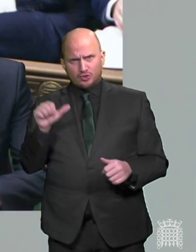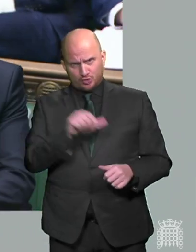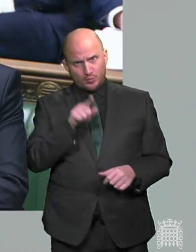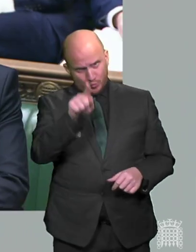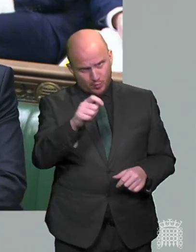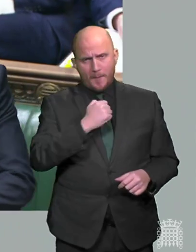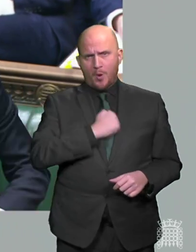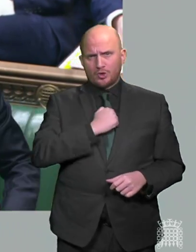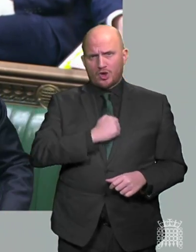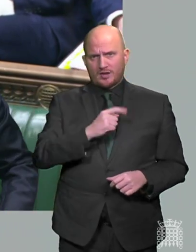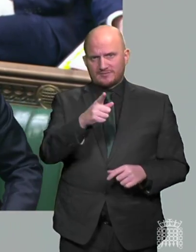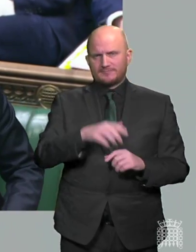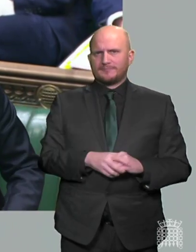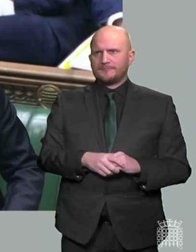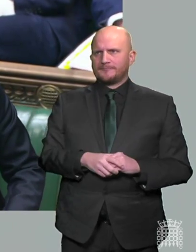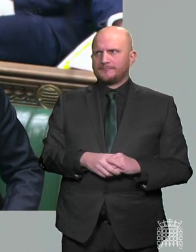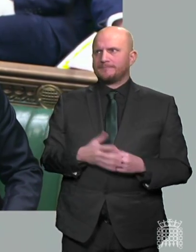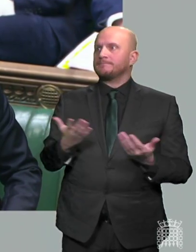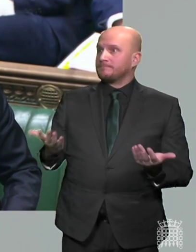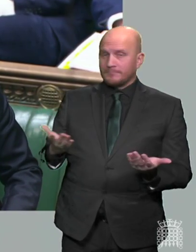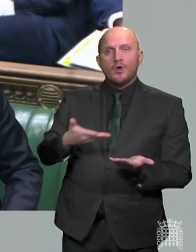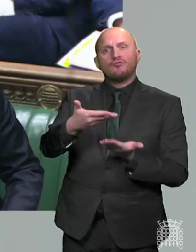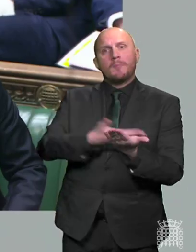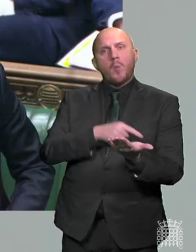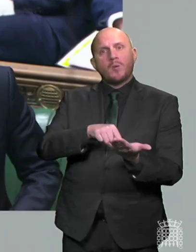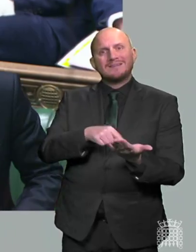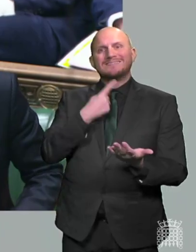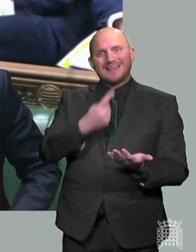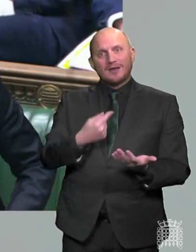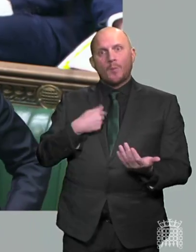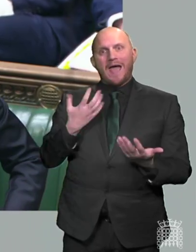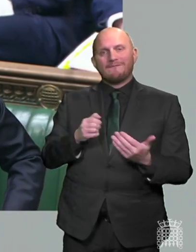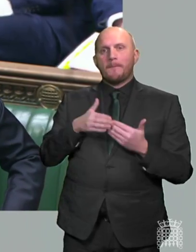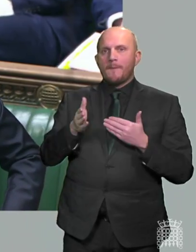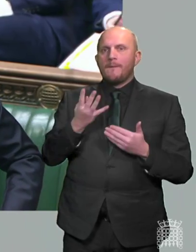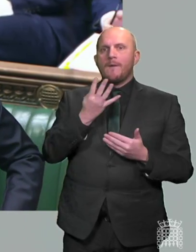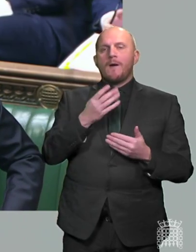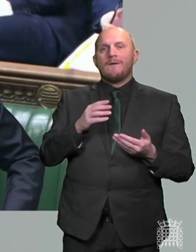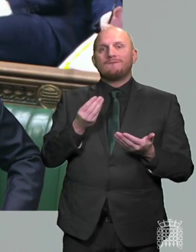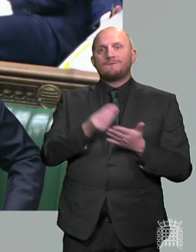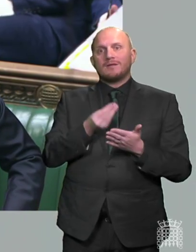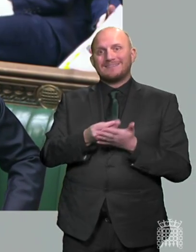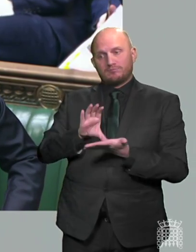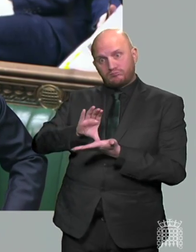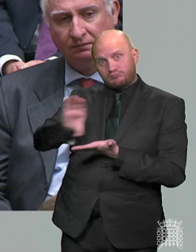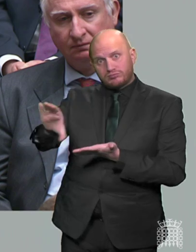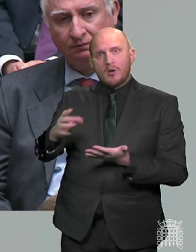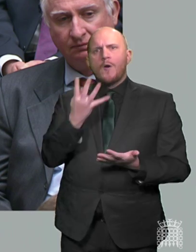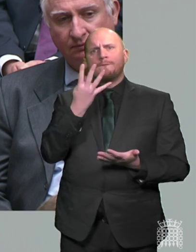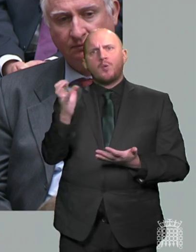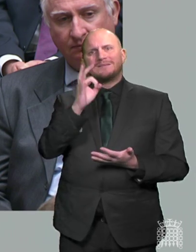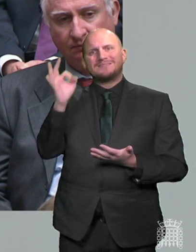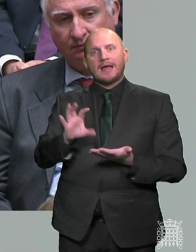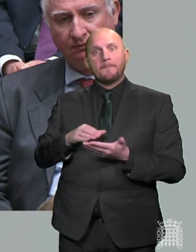That same King’s Fund report also acknowledged that there was 40% more funding going into the NHS under this Conservative Government.